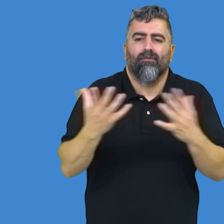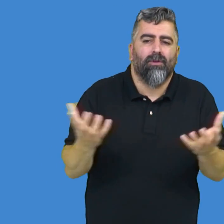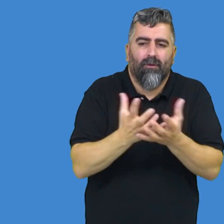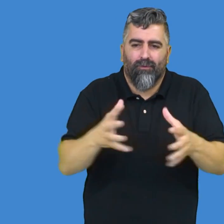urgente